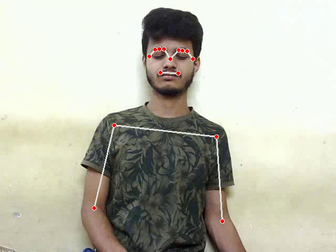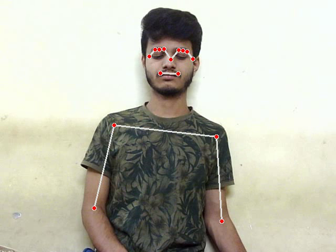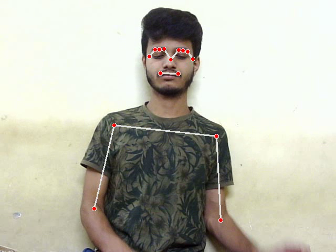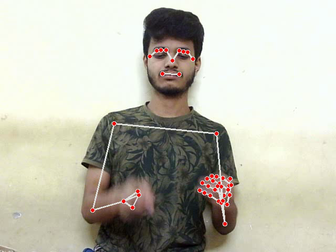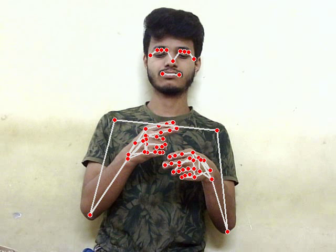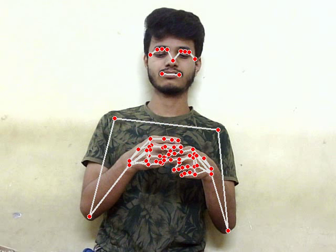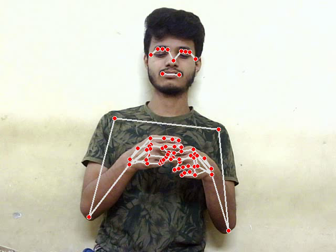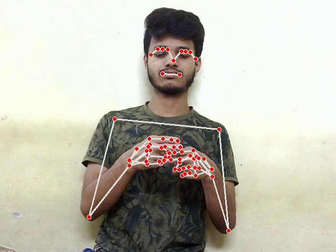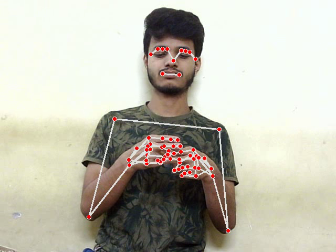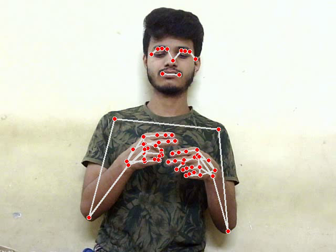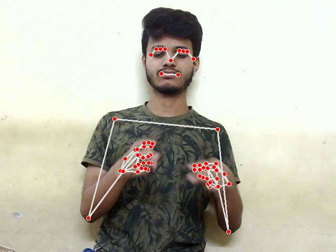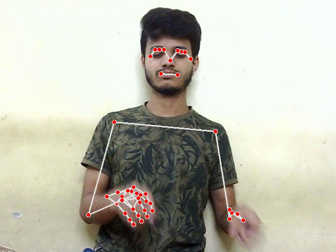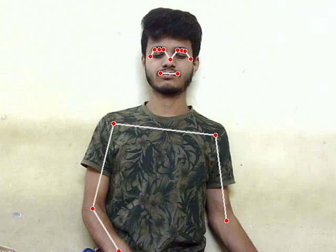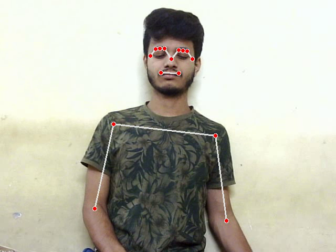name